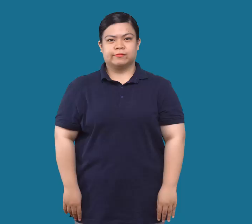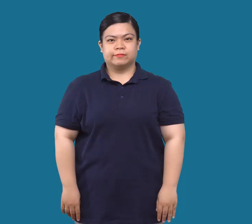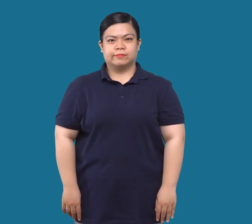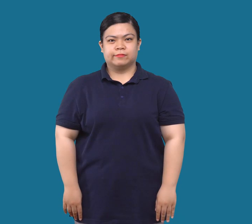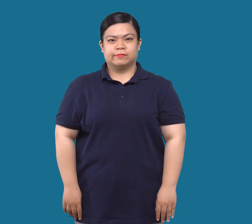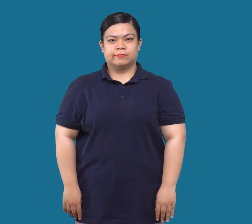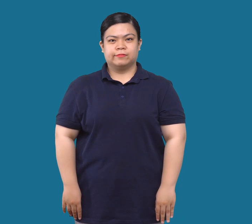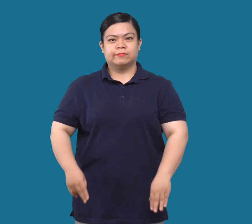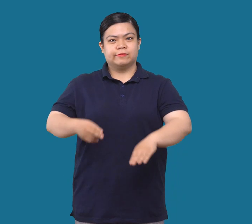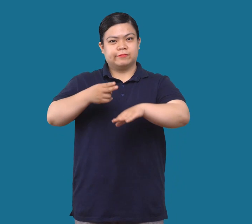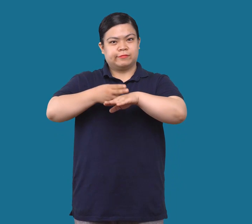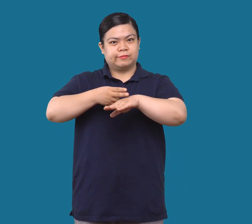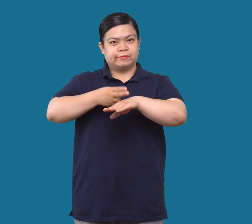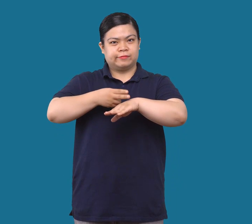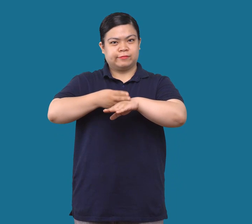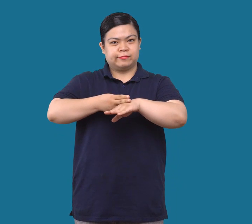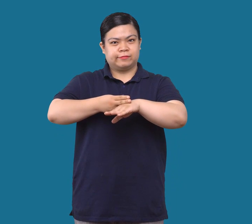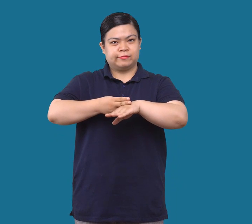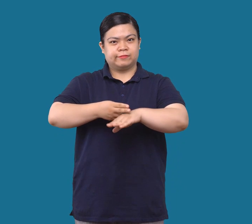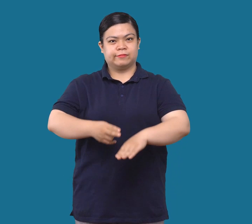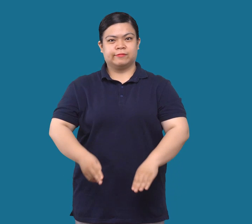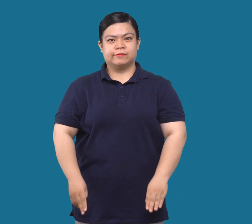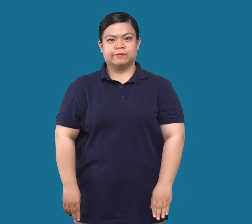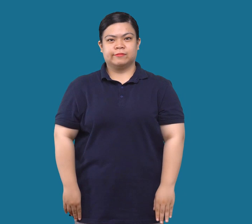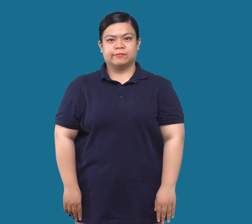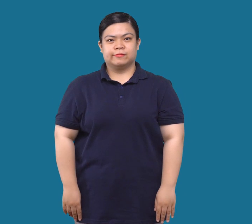taxi